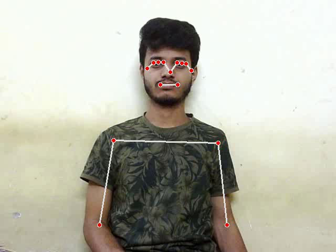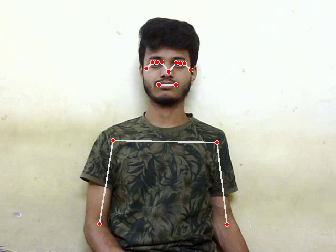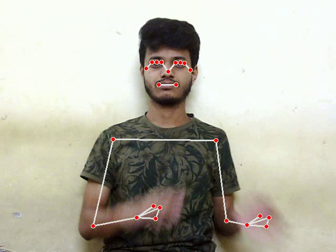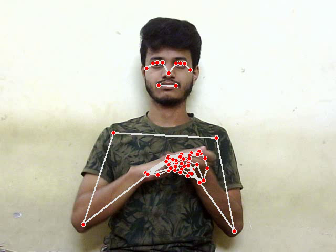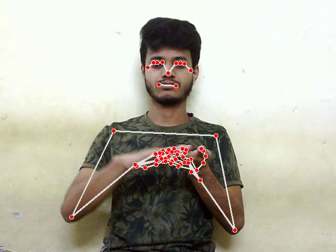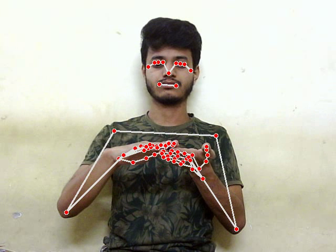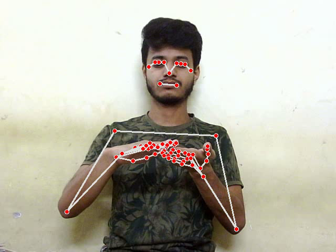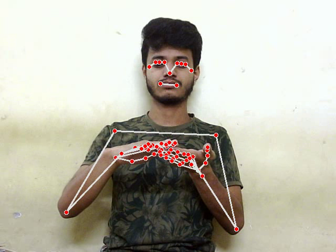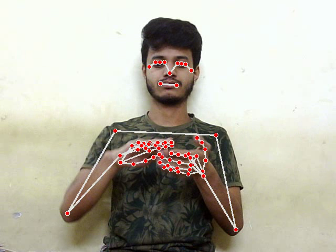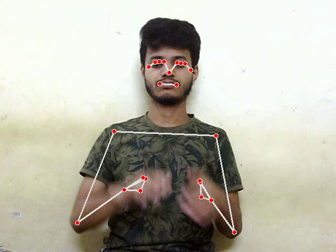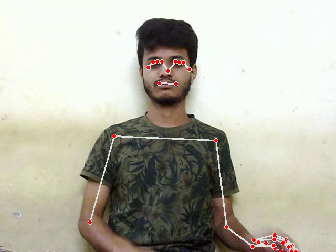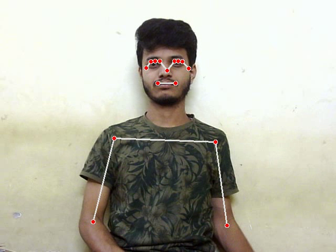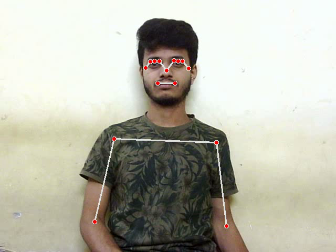nice